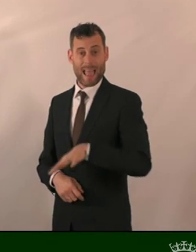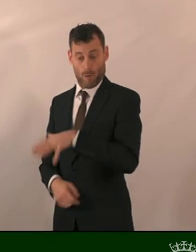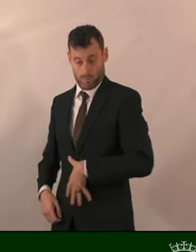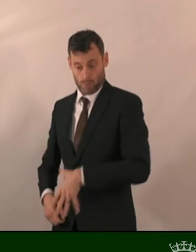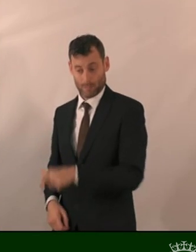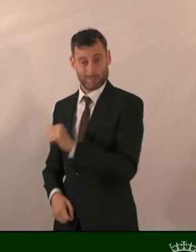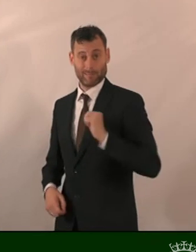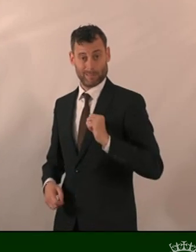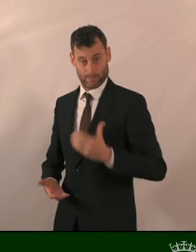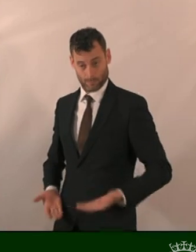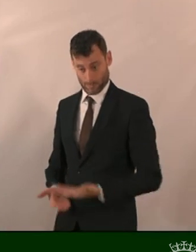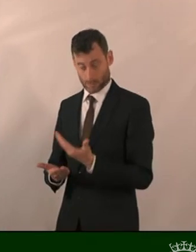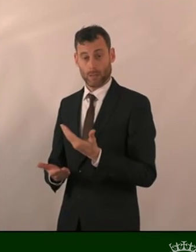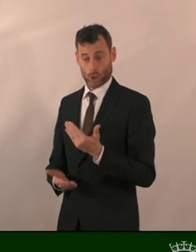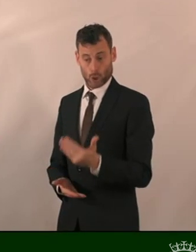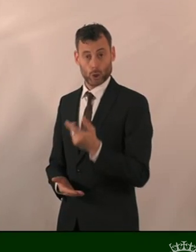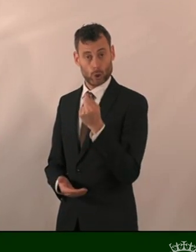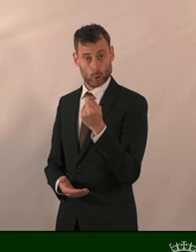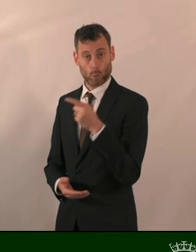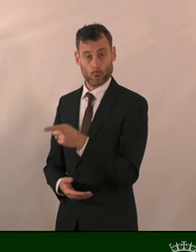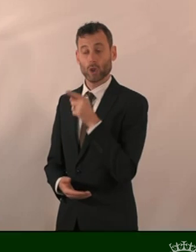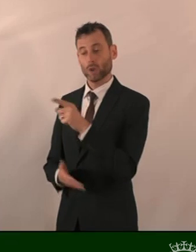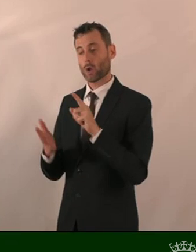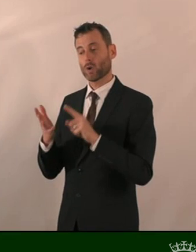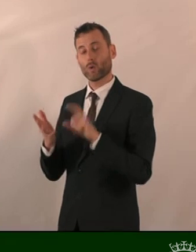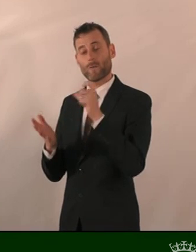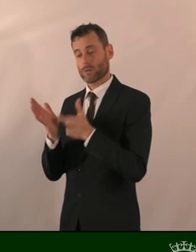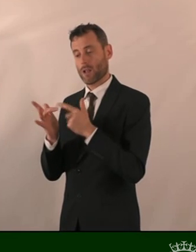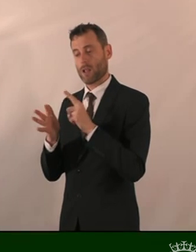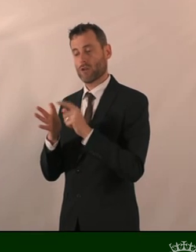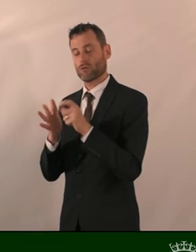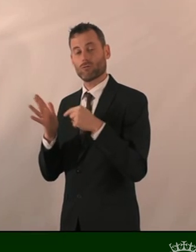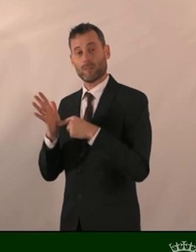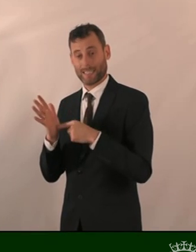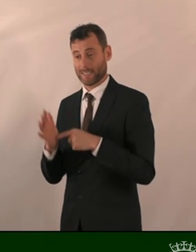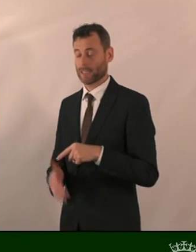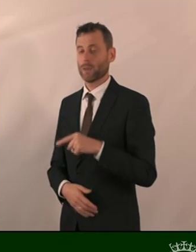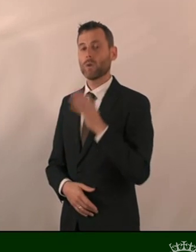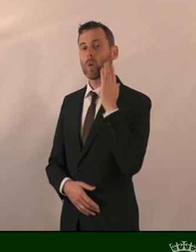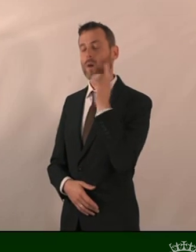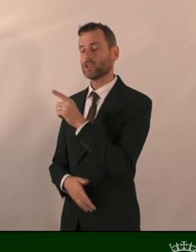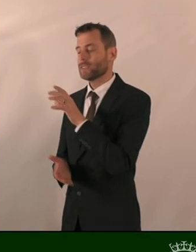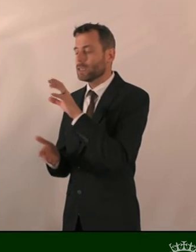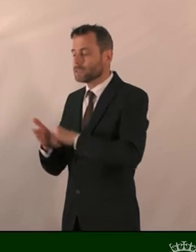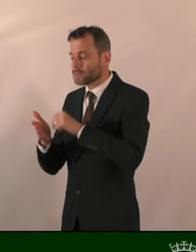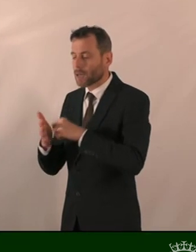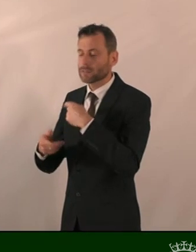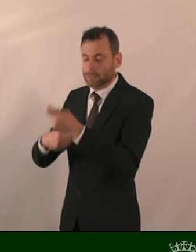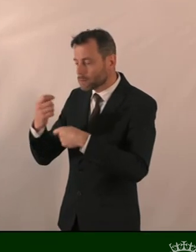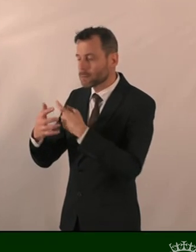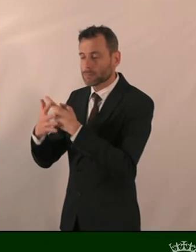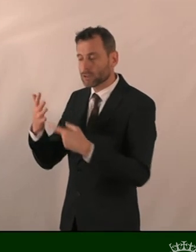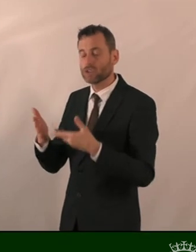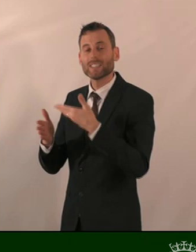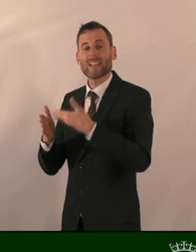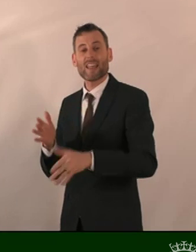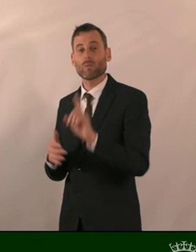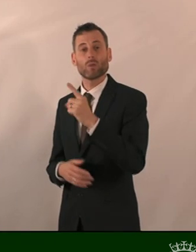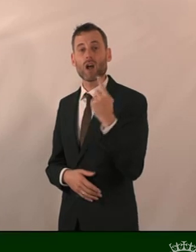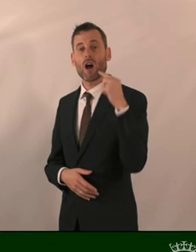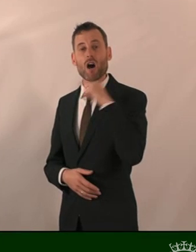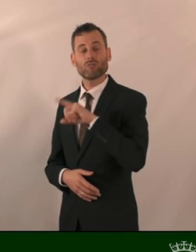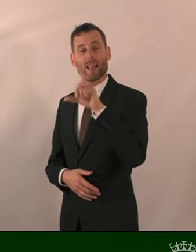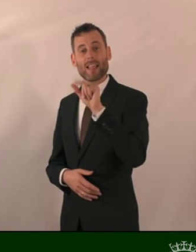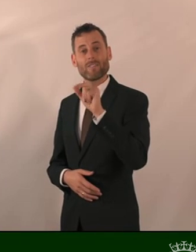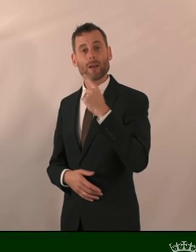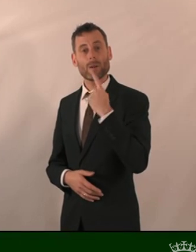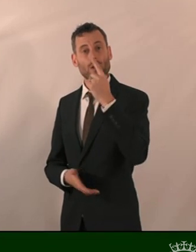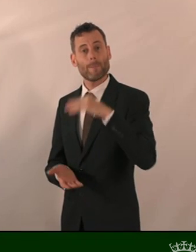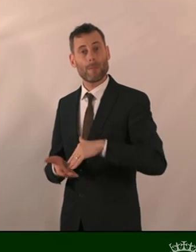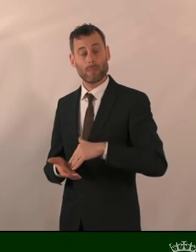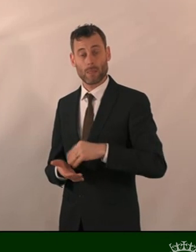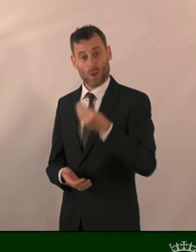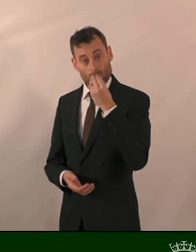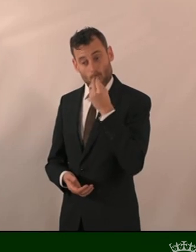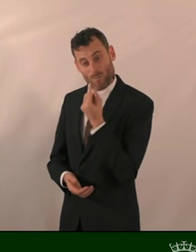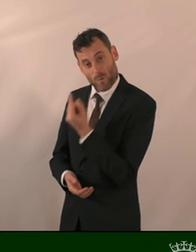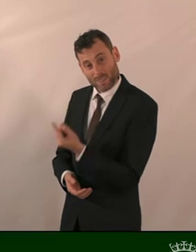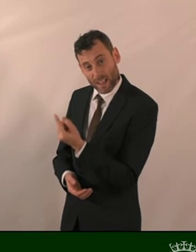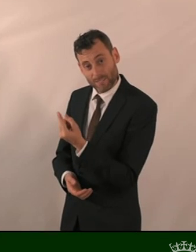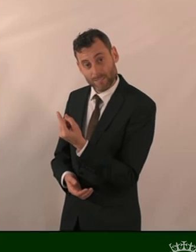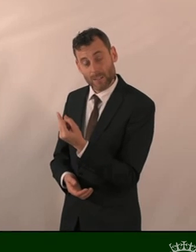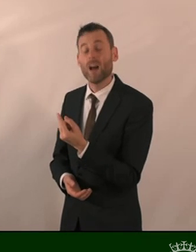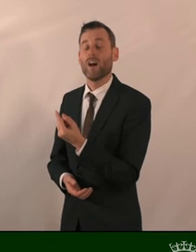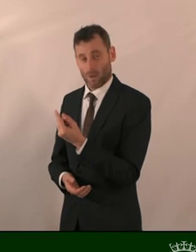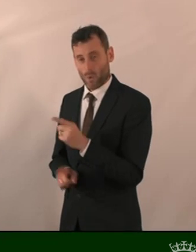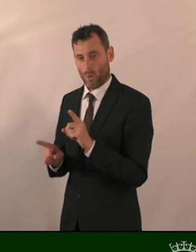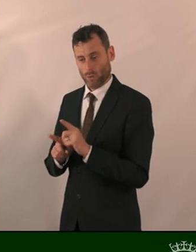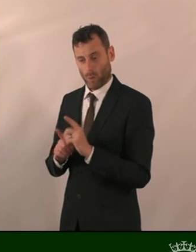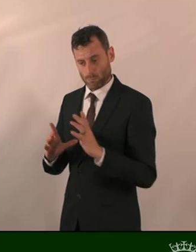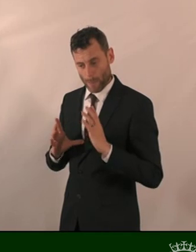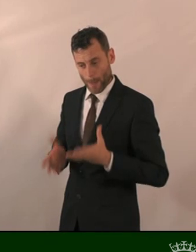She is currently on universal credit, and after deductions, including for an advance, she is left with the grand sum of £111 a month to feed herself, heat her home and prepare for her child.